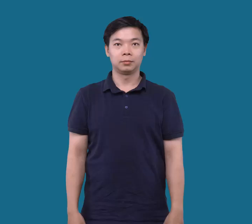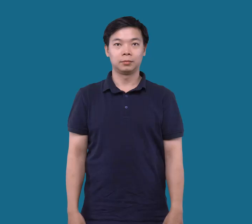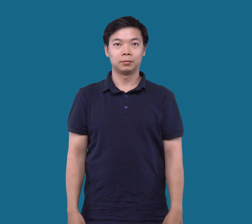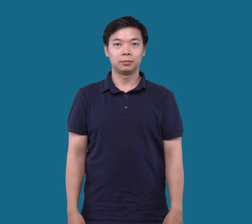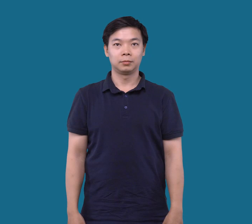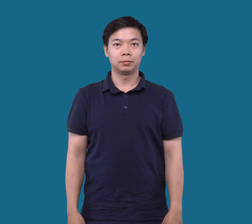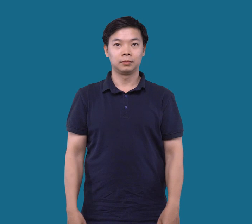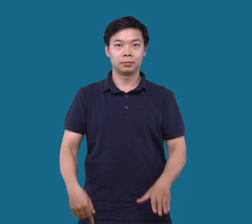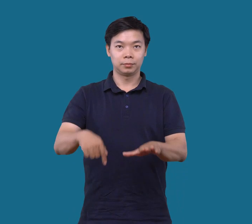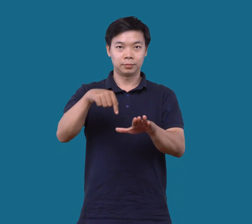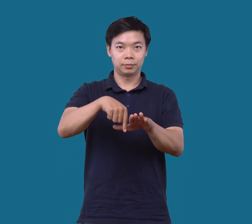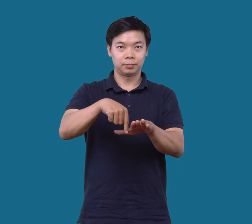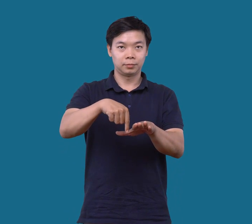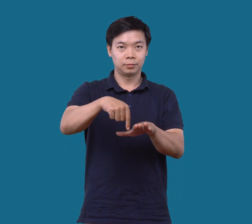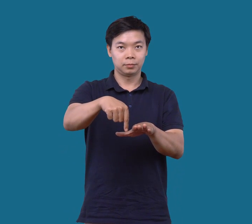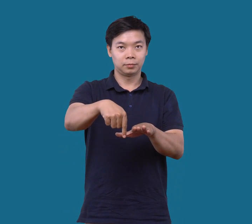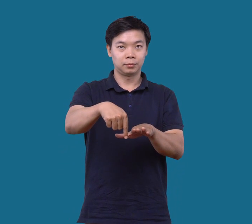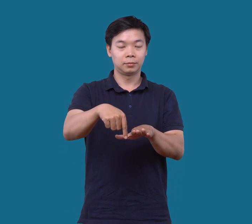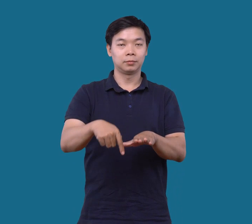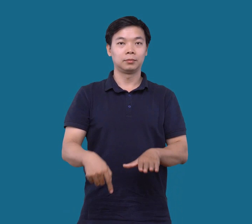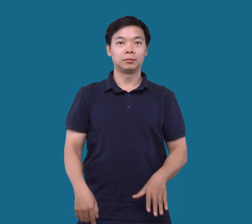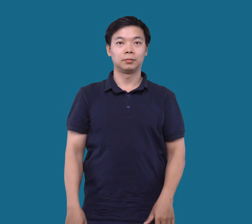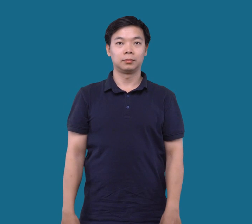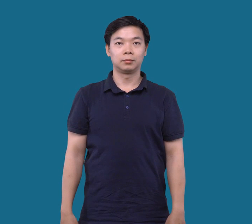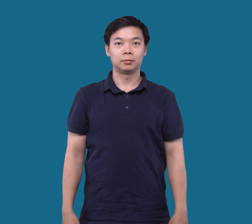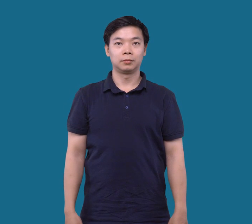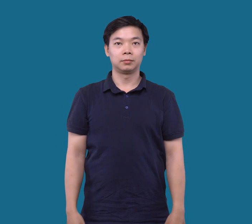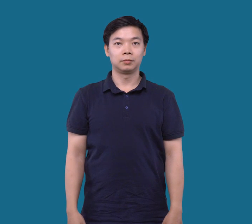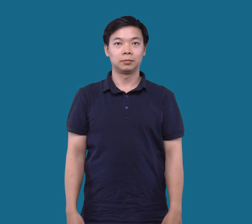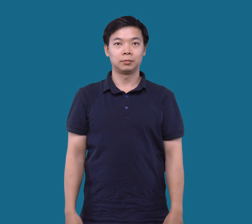máy khâu